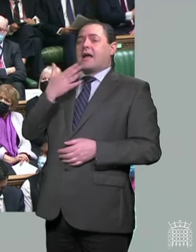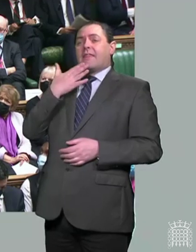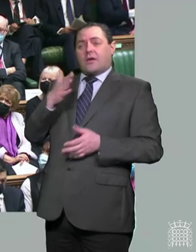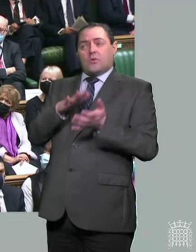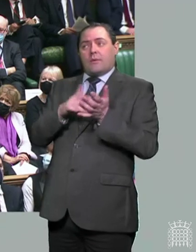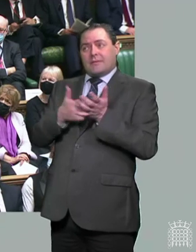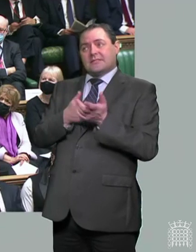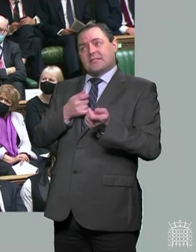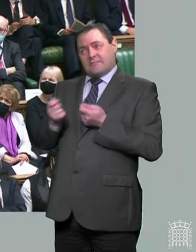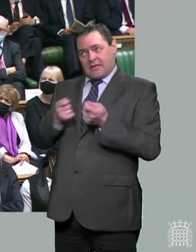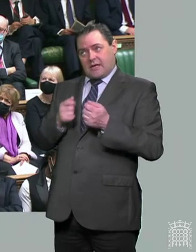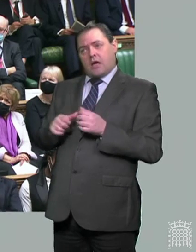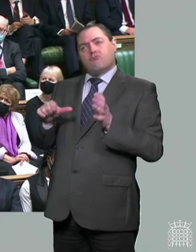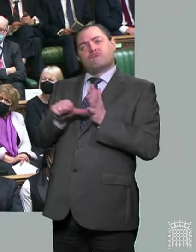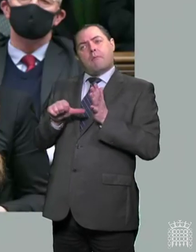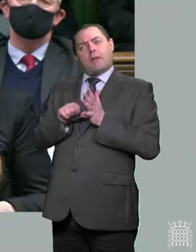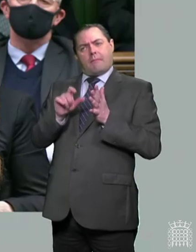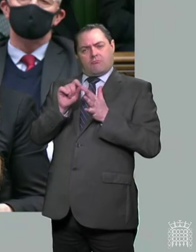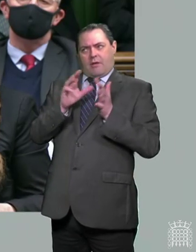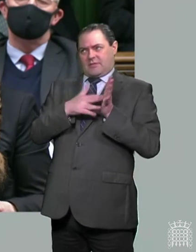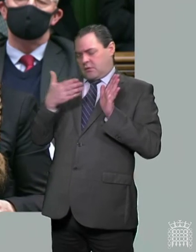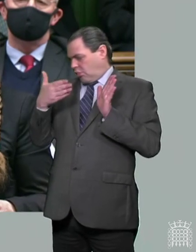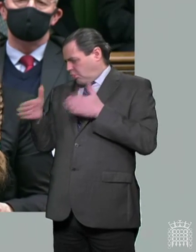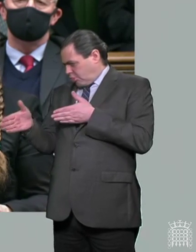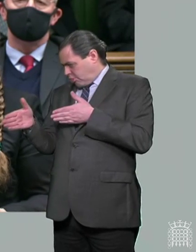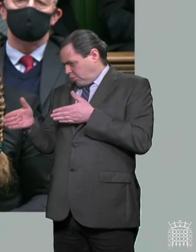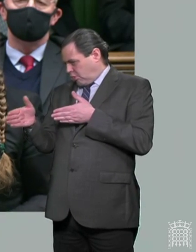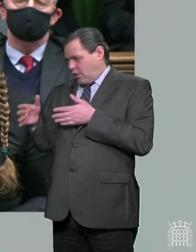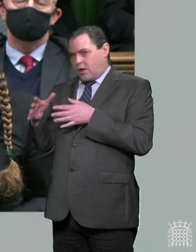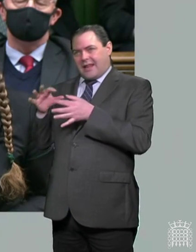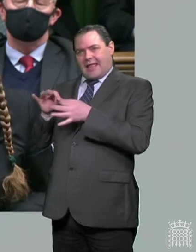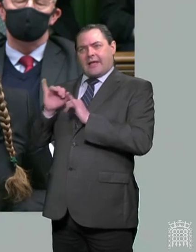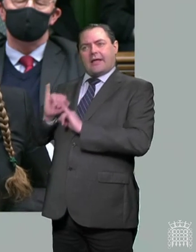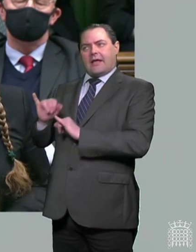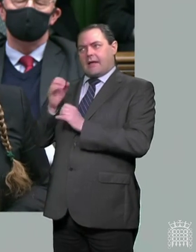The problem with a distracted Prime Minister is that he makes the wrong choices.